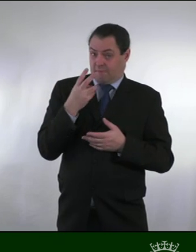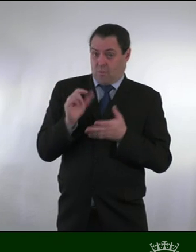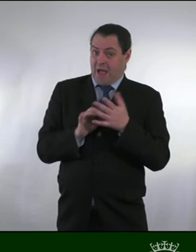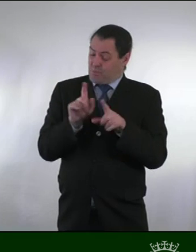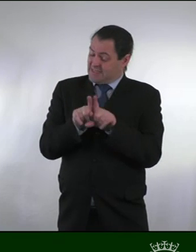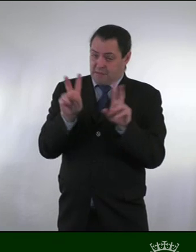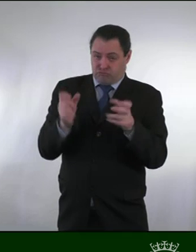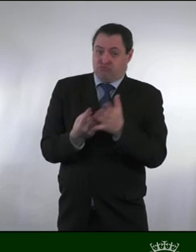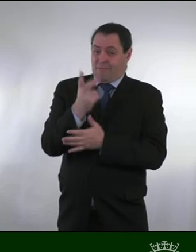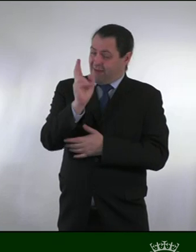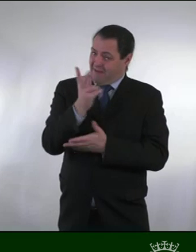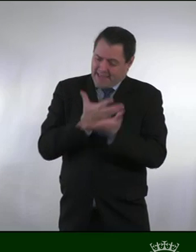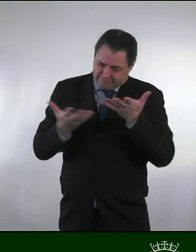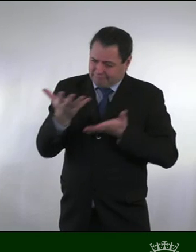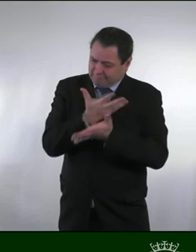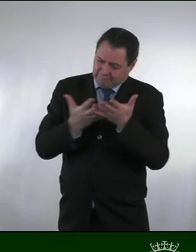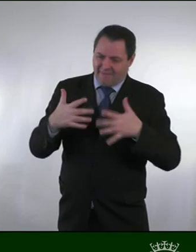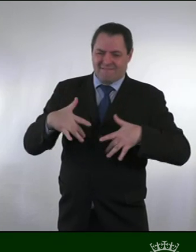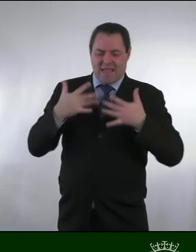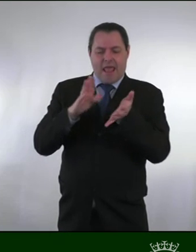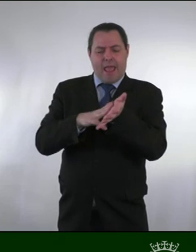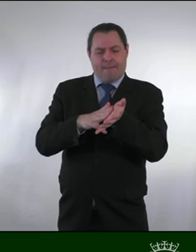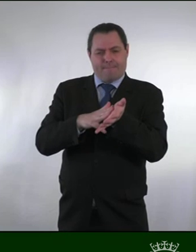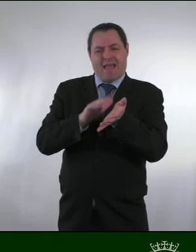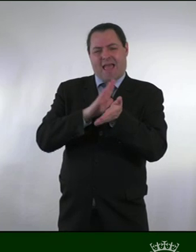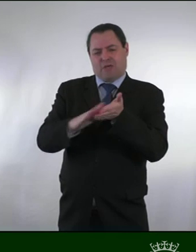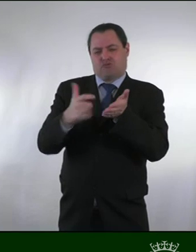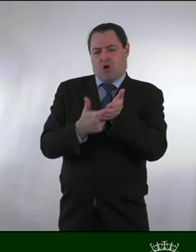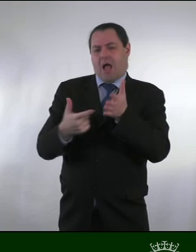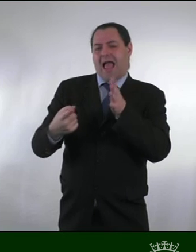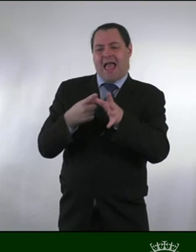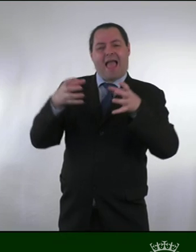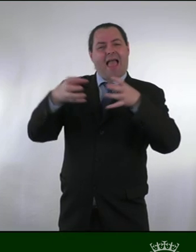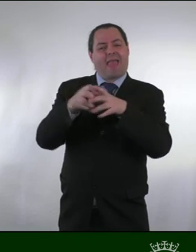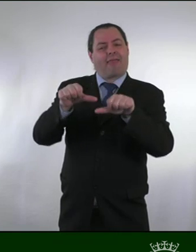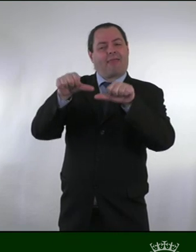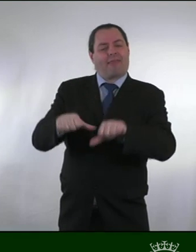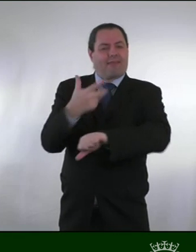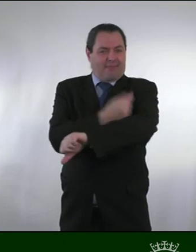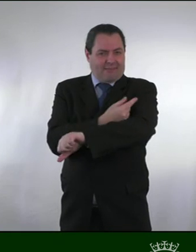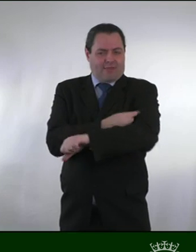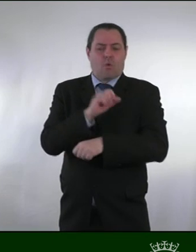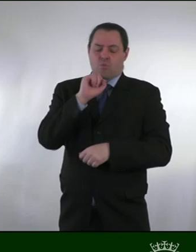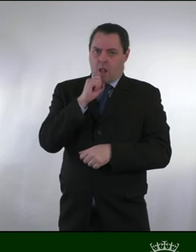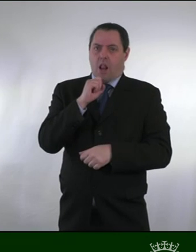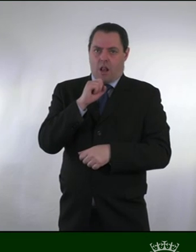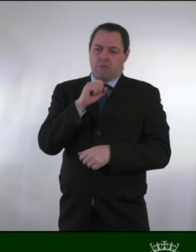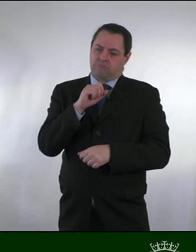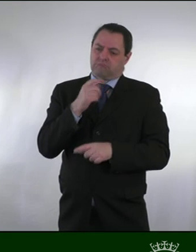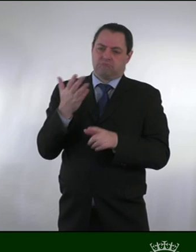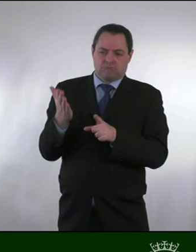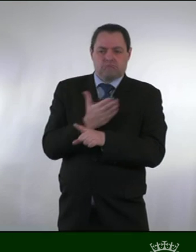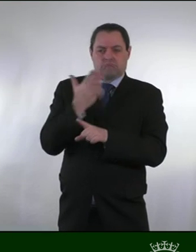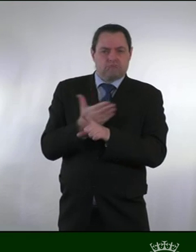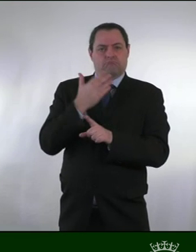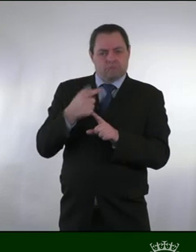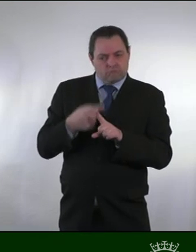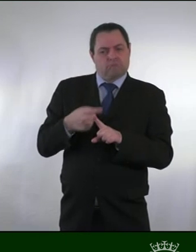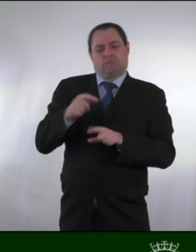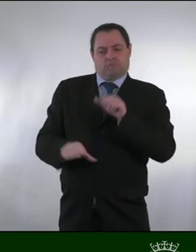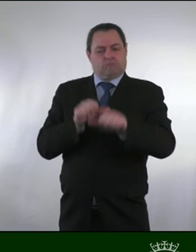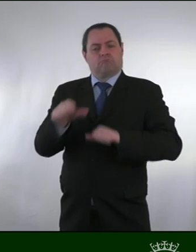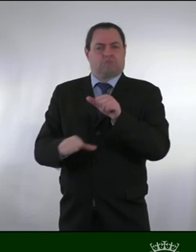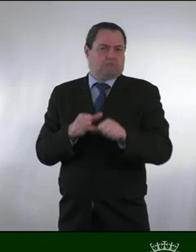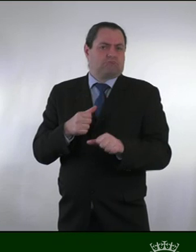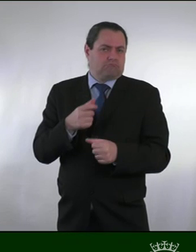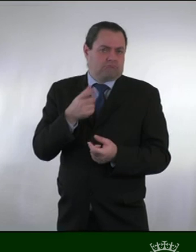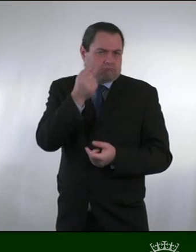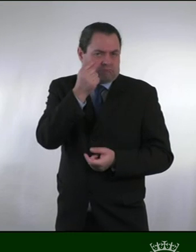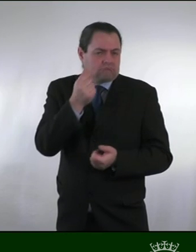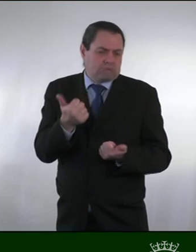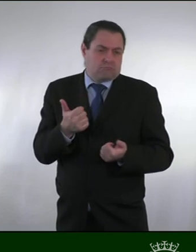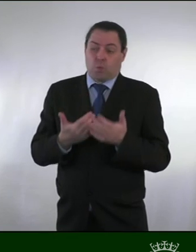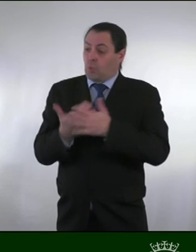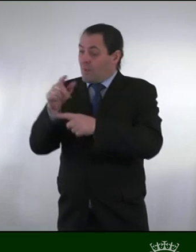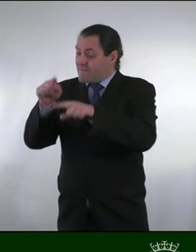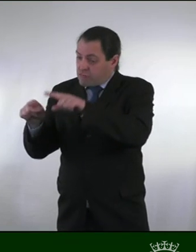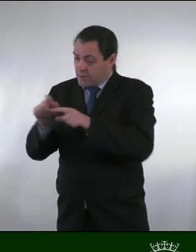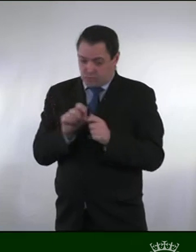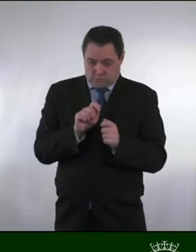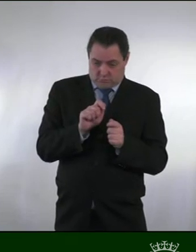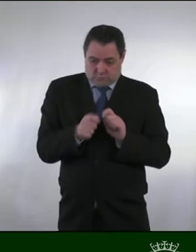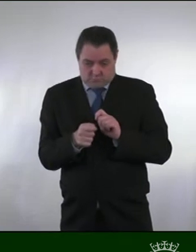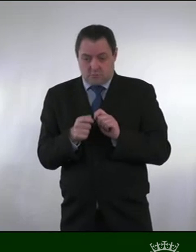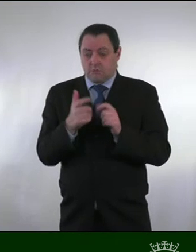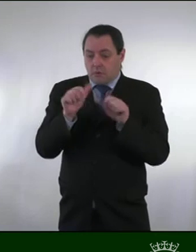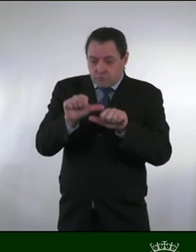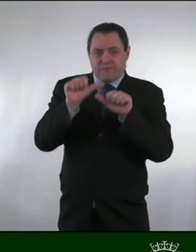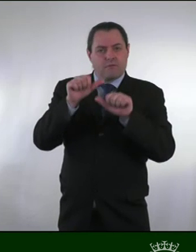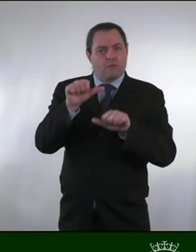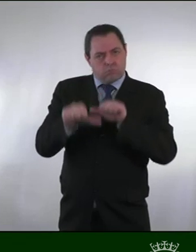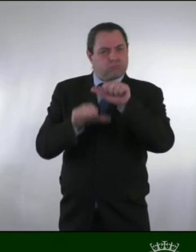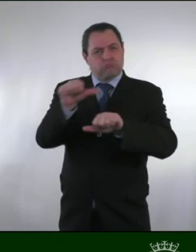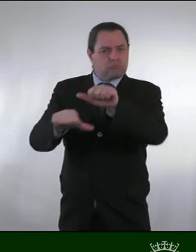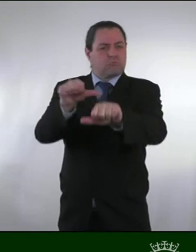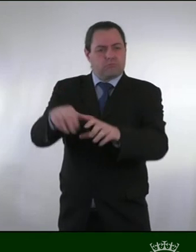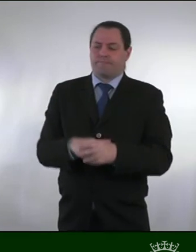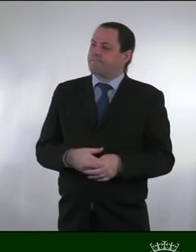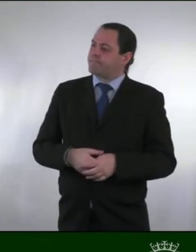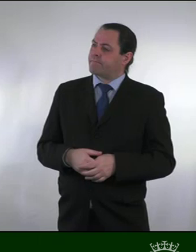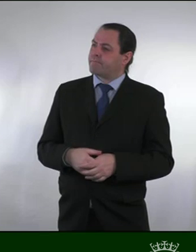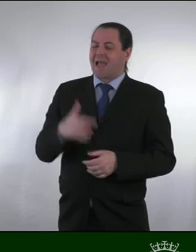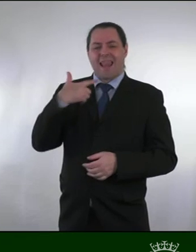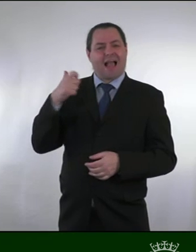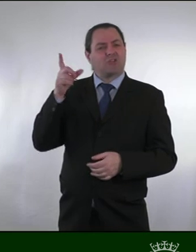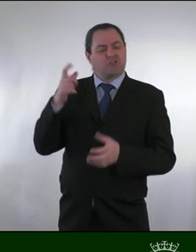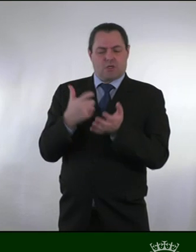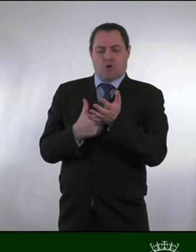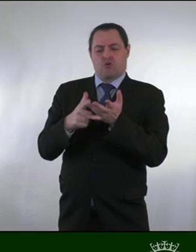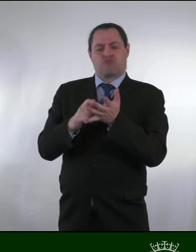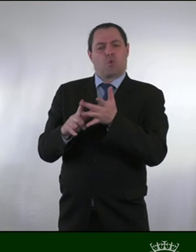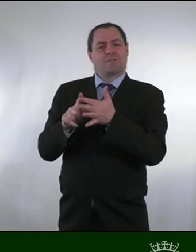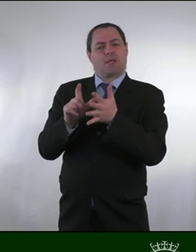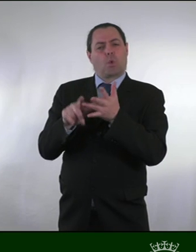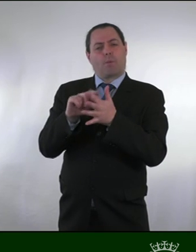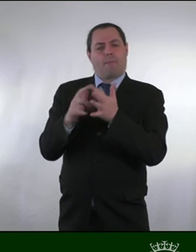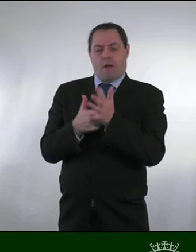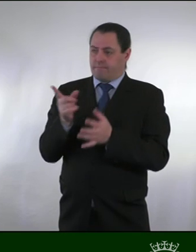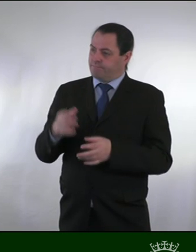We are confident that the Medicines and Healthcare Products Regulatory Agency will be in a position to turn around new applications for new variants of vaccines, as may be required to deal with new variants of the virus.